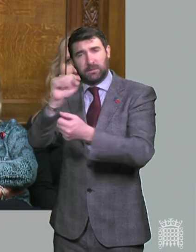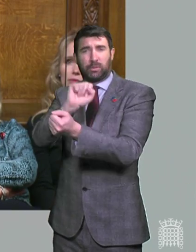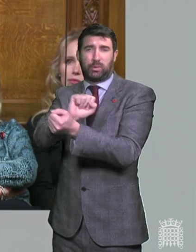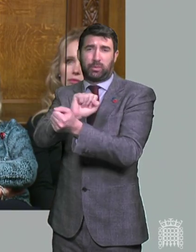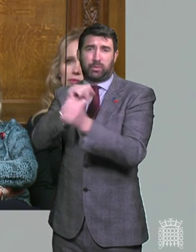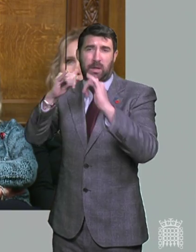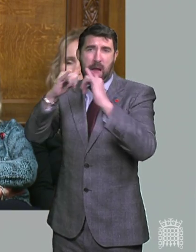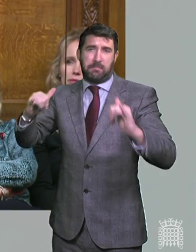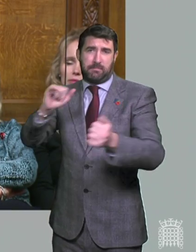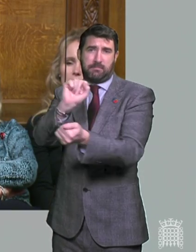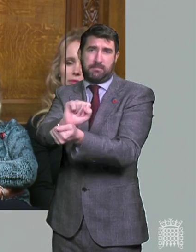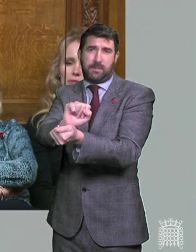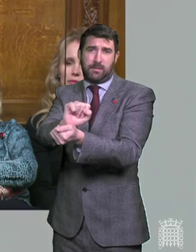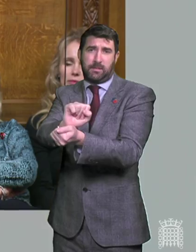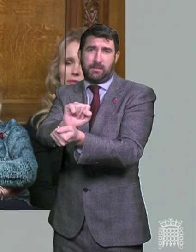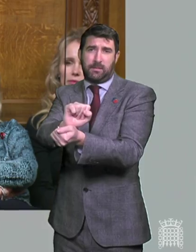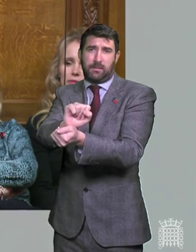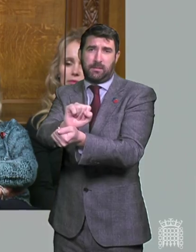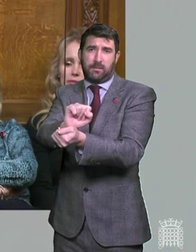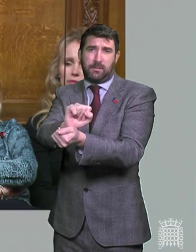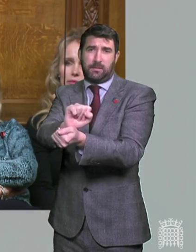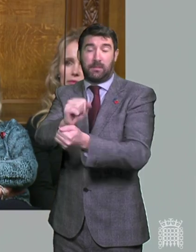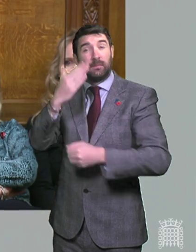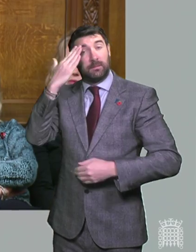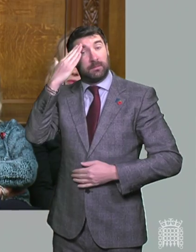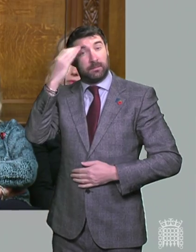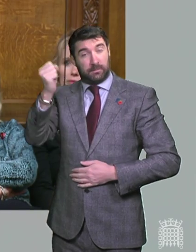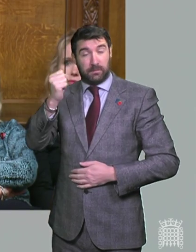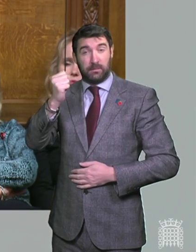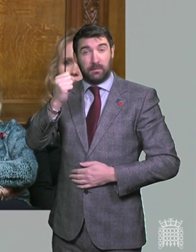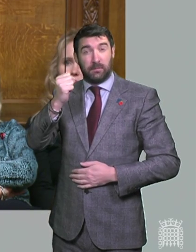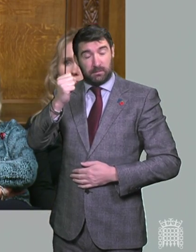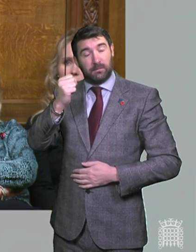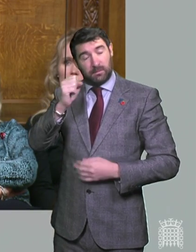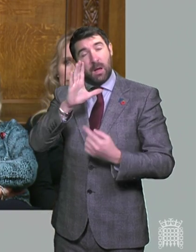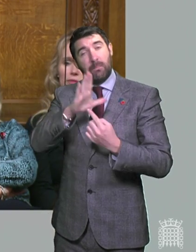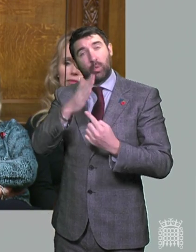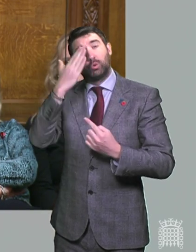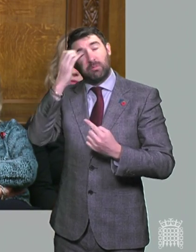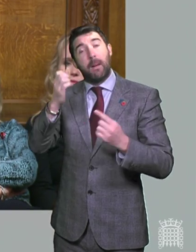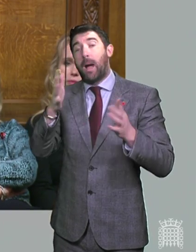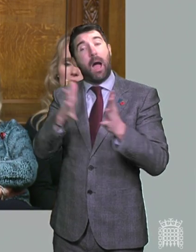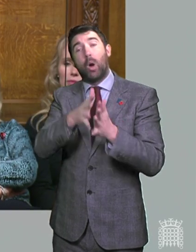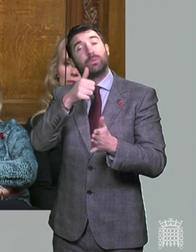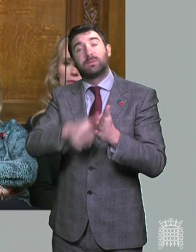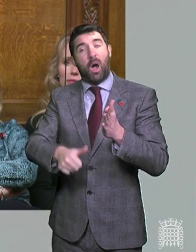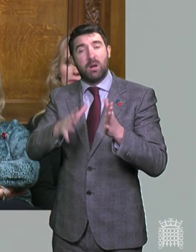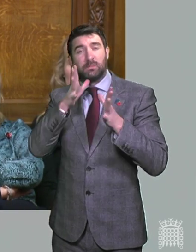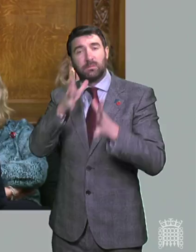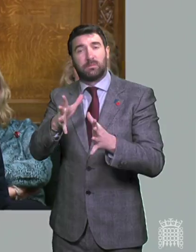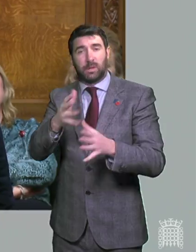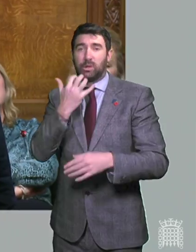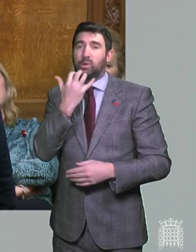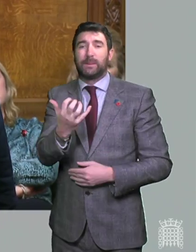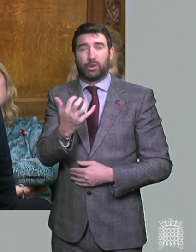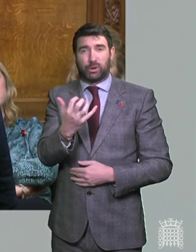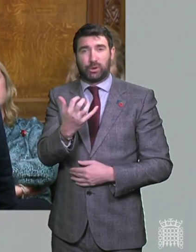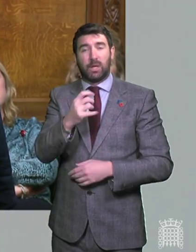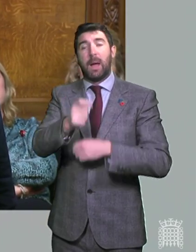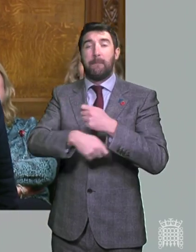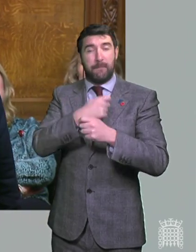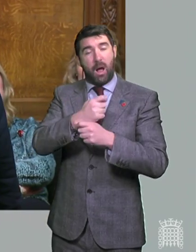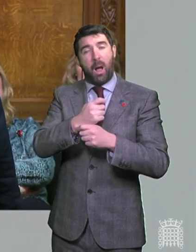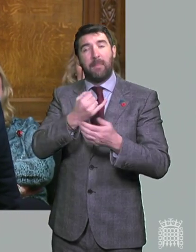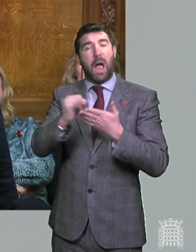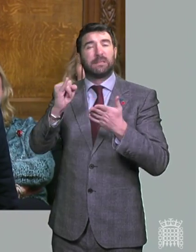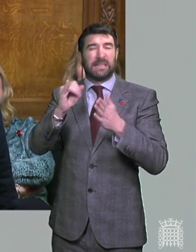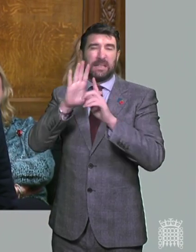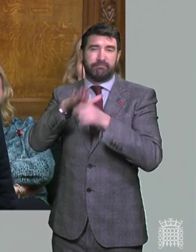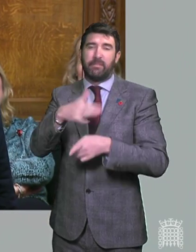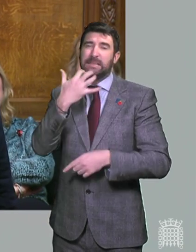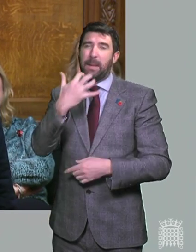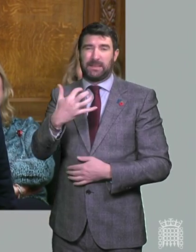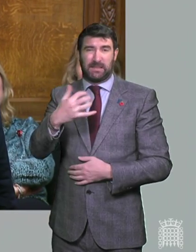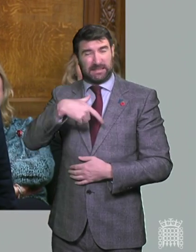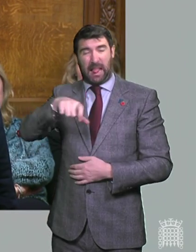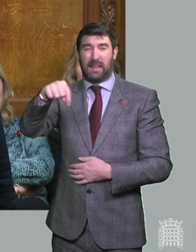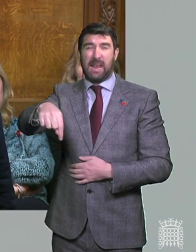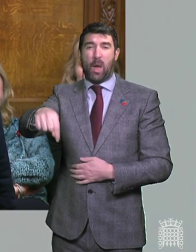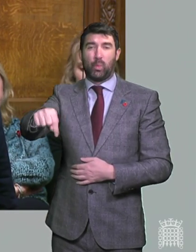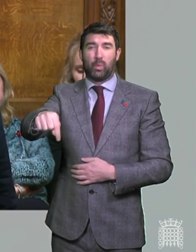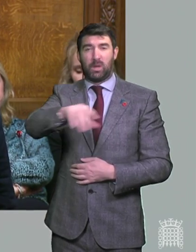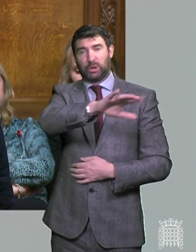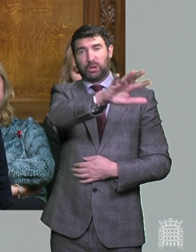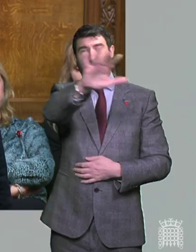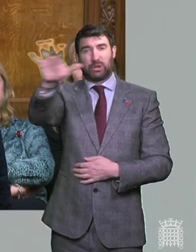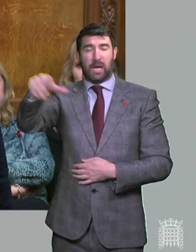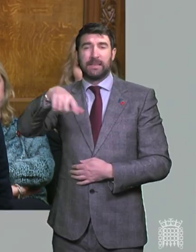So as we commemorate Kristallnacht, let us remember that it was started with anti-Jewish hatred, it became antisemitism and it is still prevalent in society today.